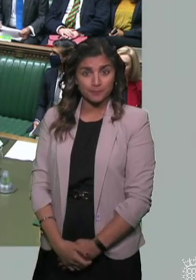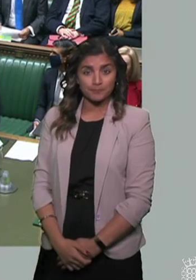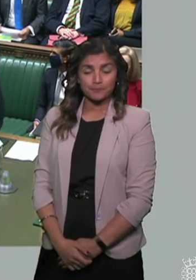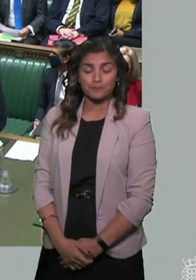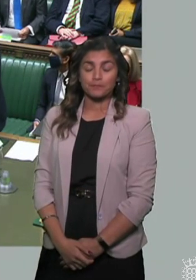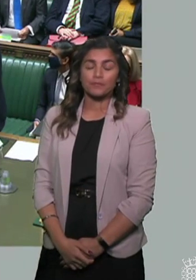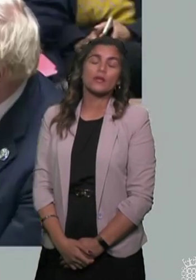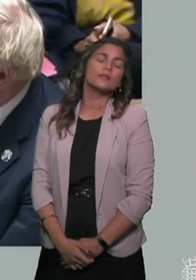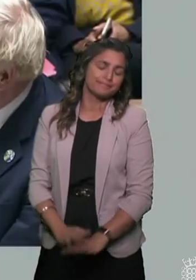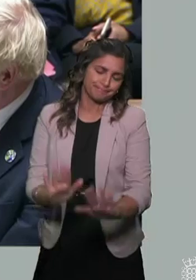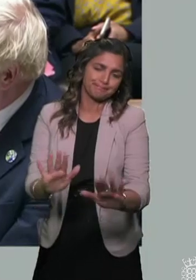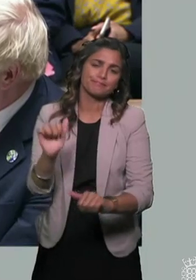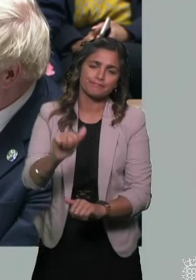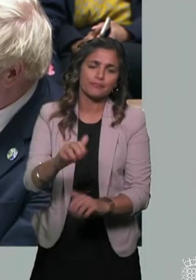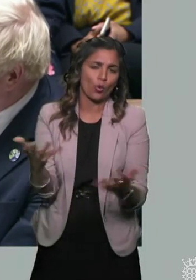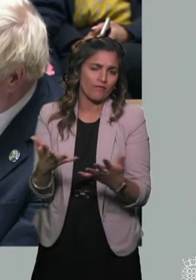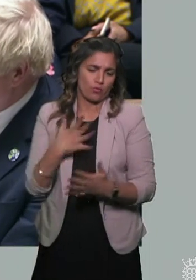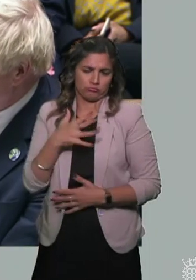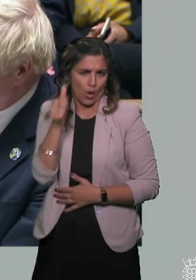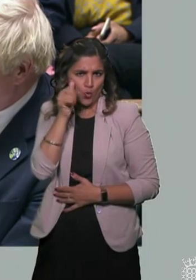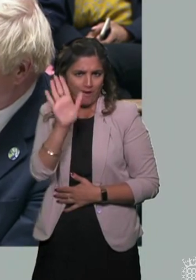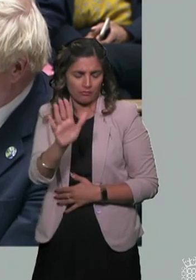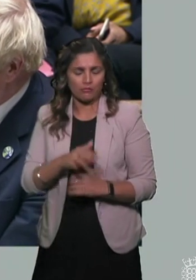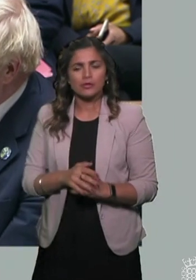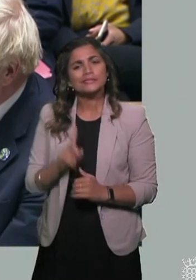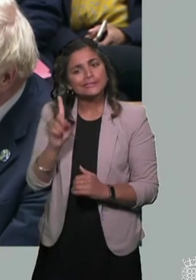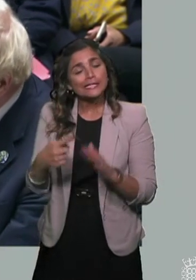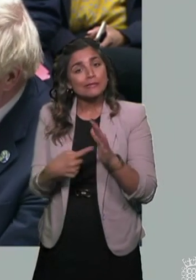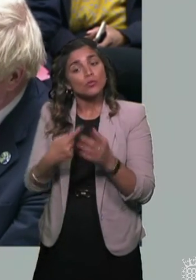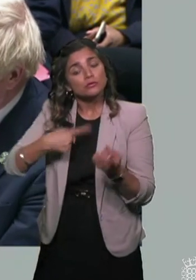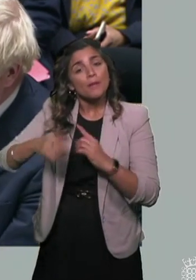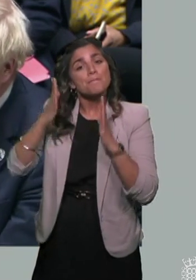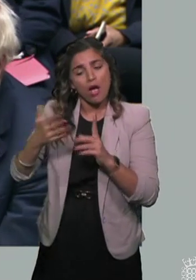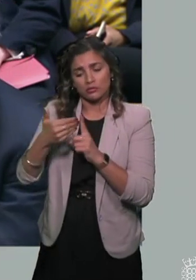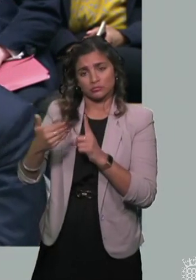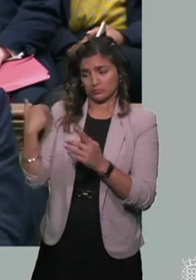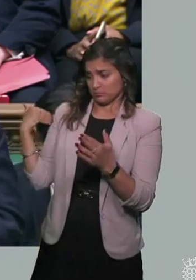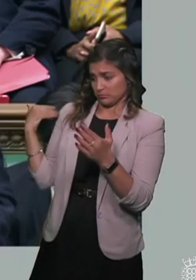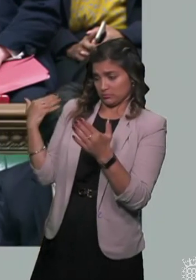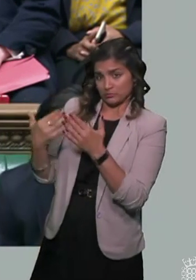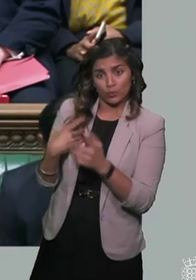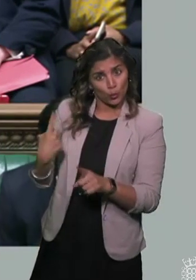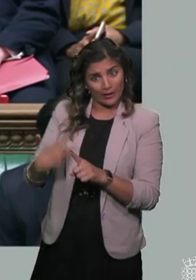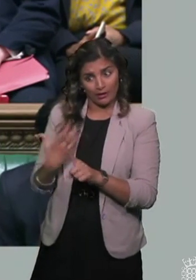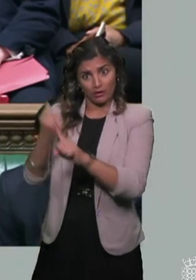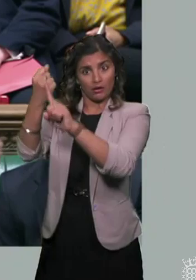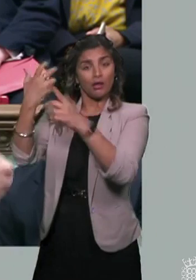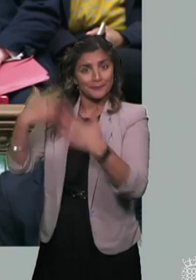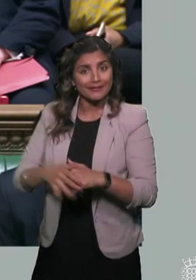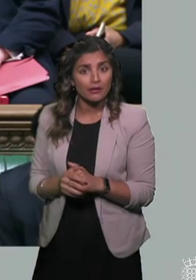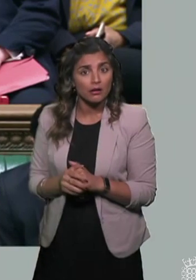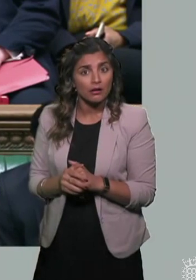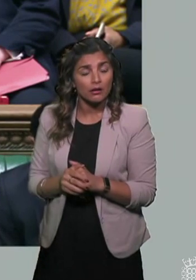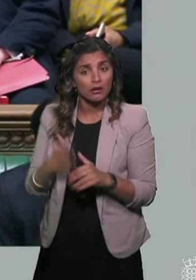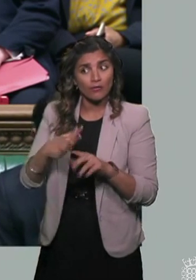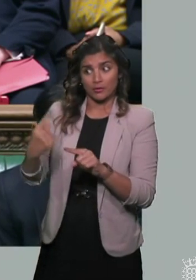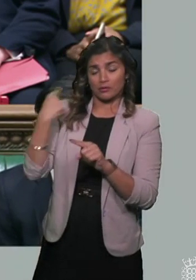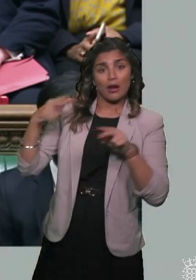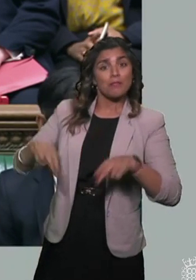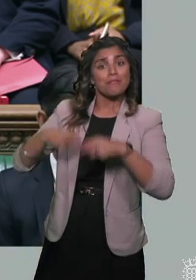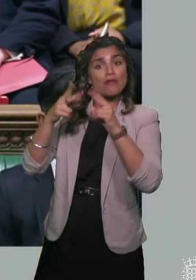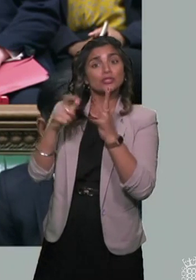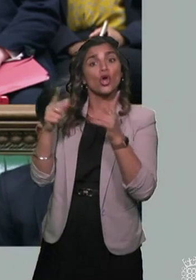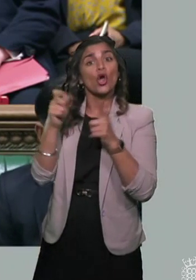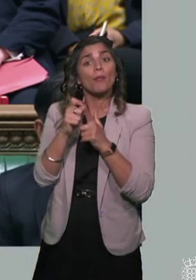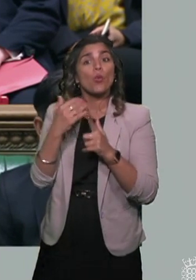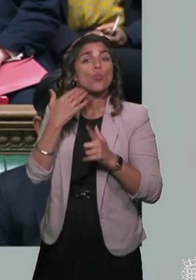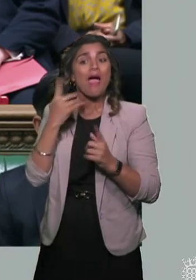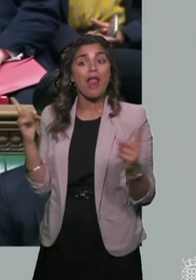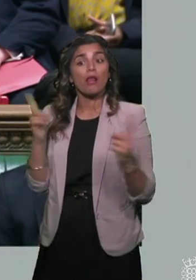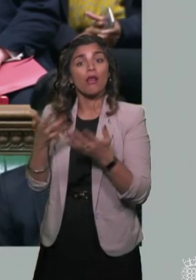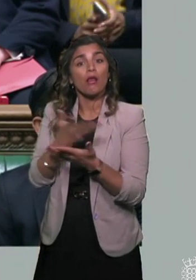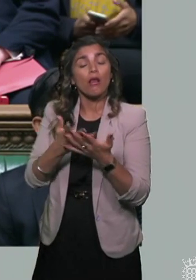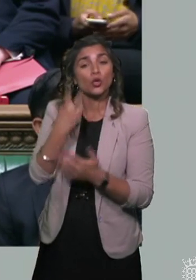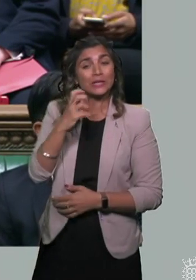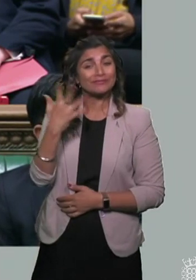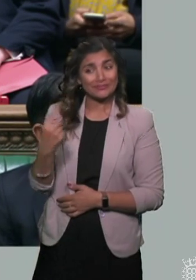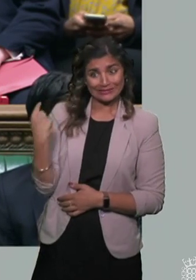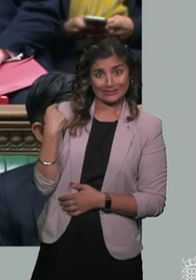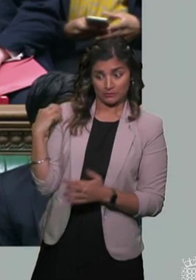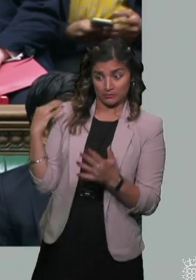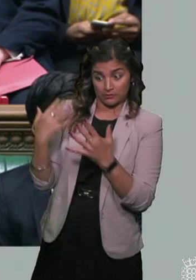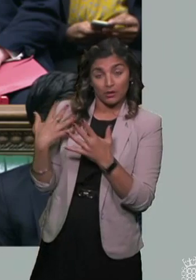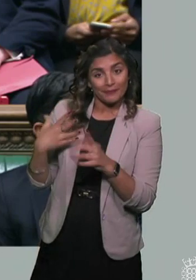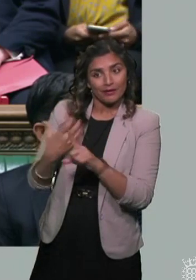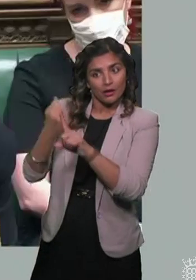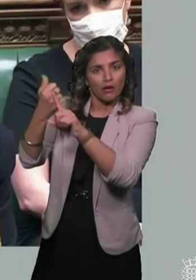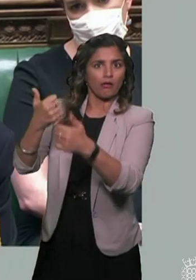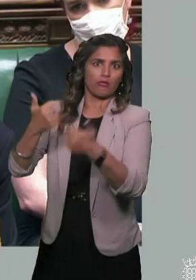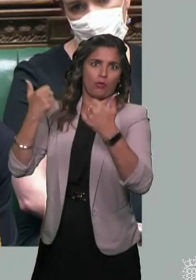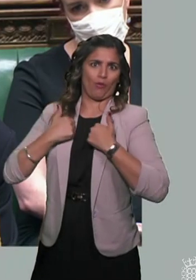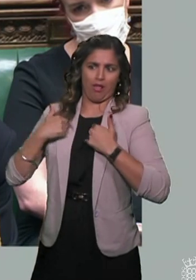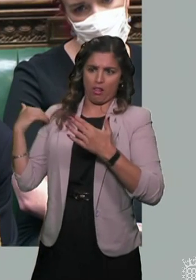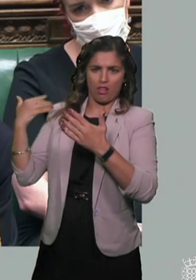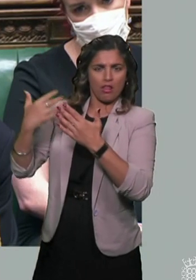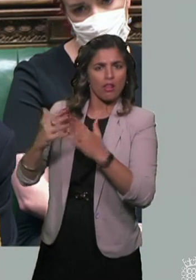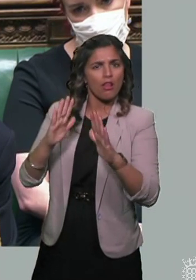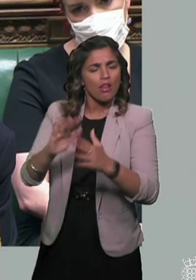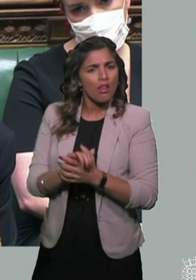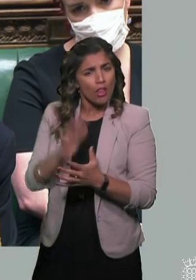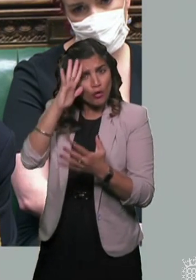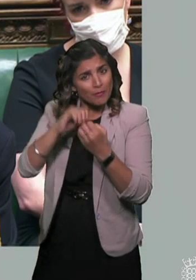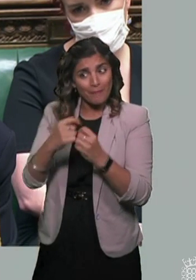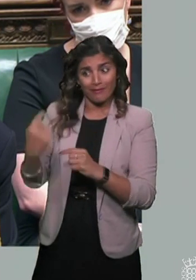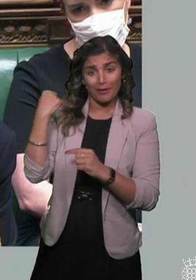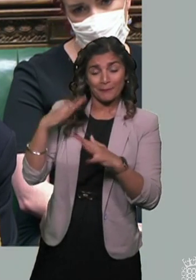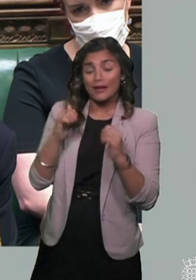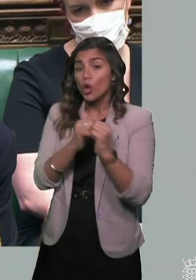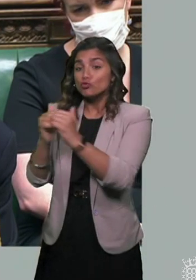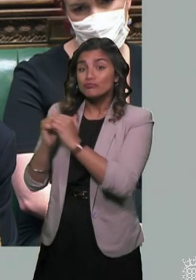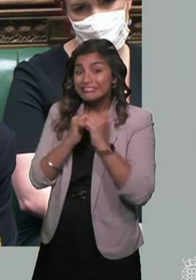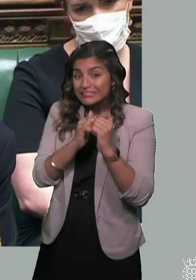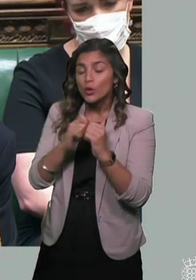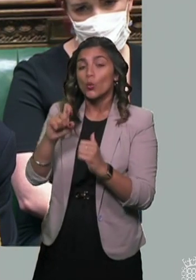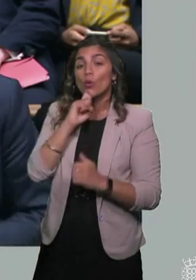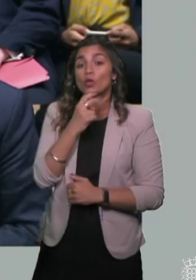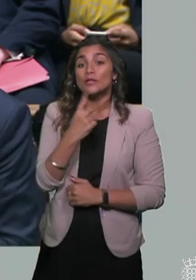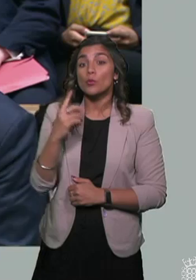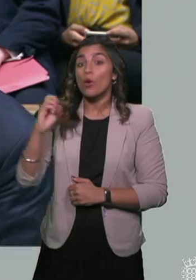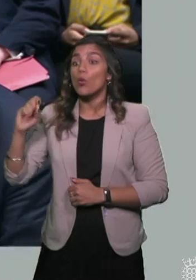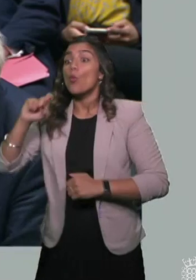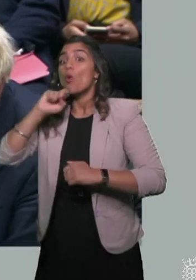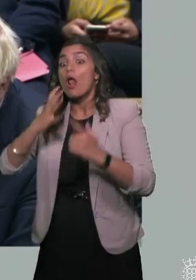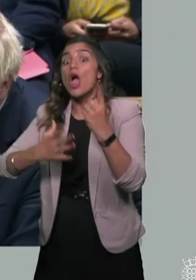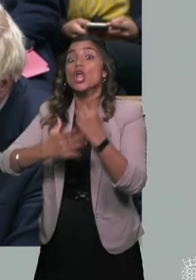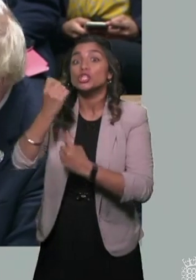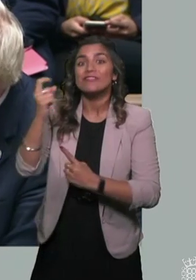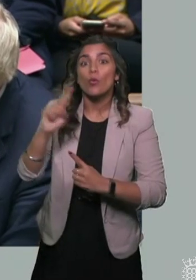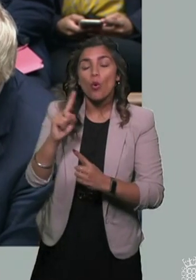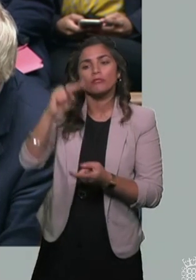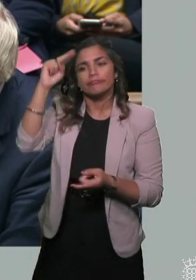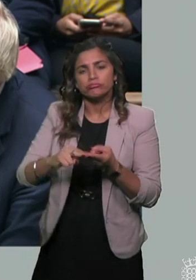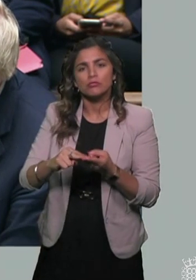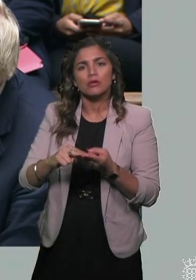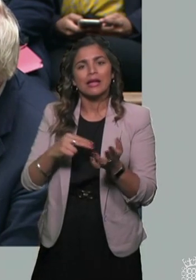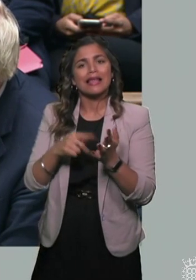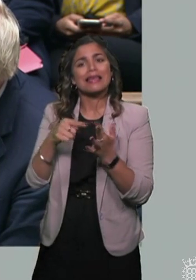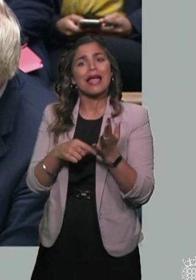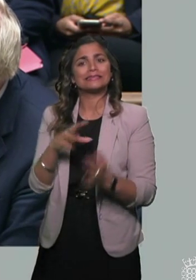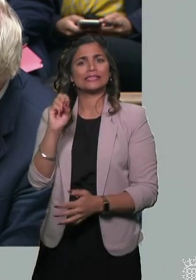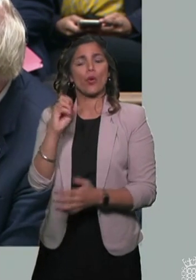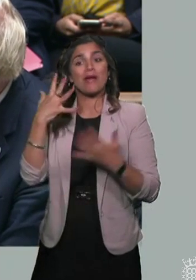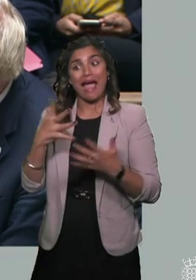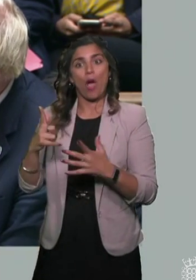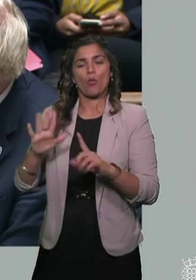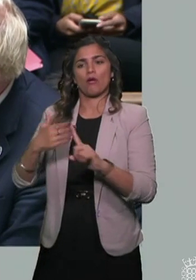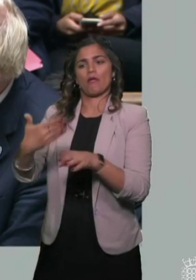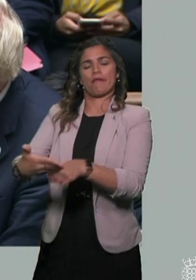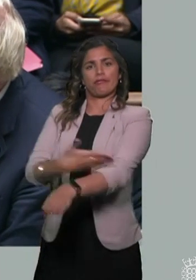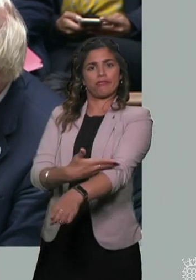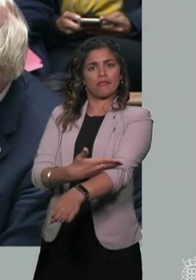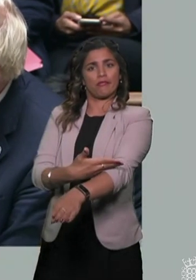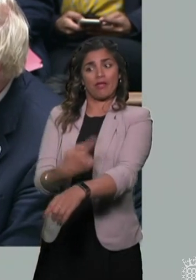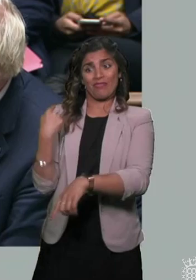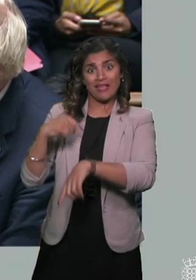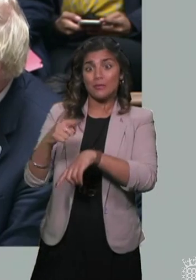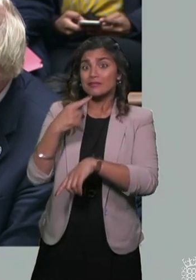Indeed I do, but what I think the House should also recognise is how far we have moved in the space of a few years since the Paris COP summit of 2015, where, as I am sure the right honourable Gentleman will remember, the world agreed to net zero by 2100, by the end of the century, and agreed to try to restrain global warming by 4°.